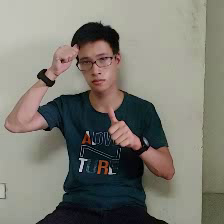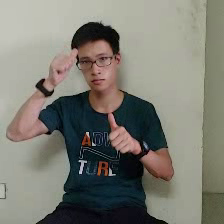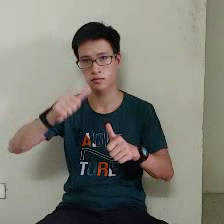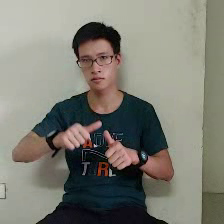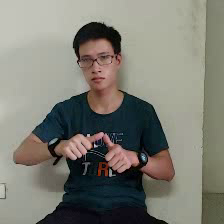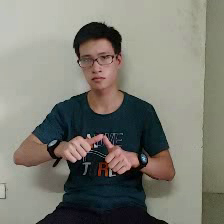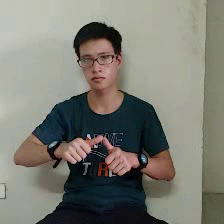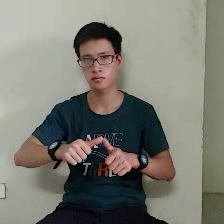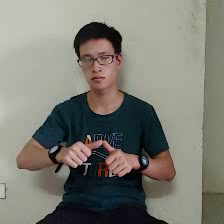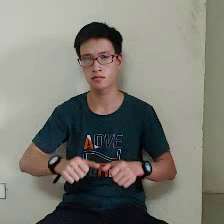Nhớ